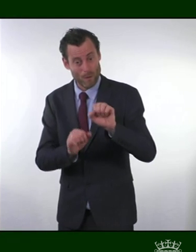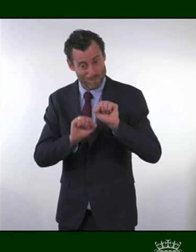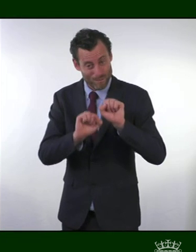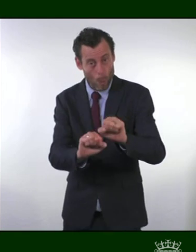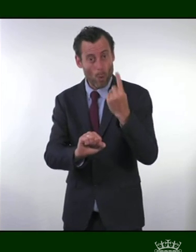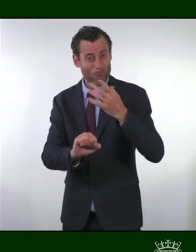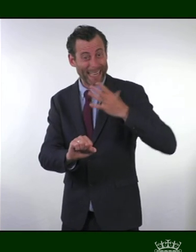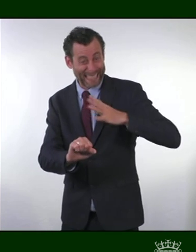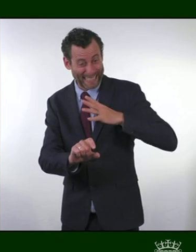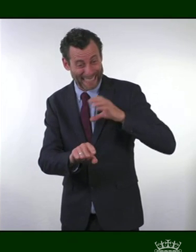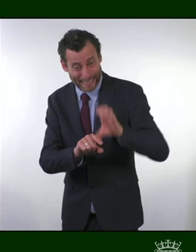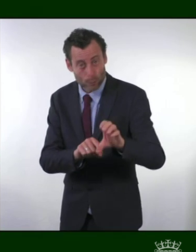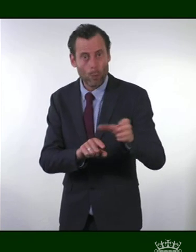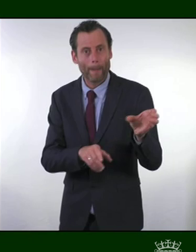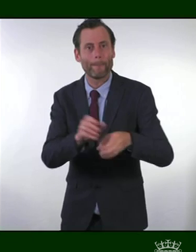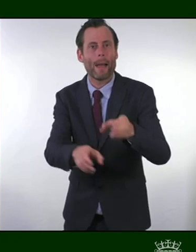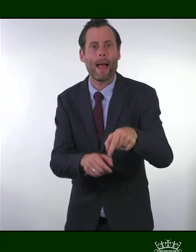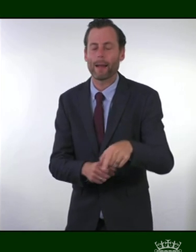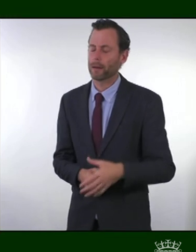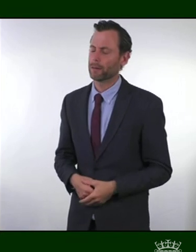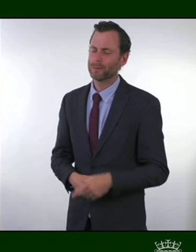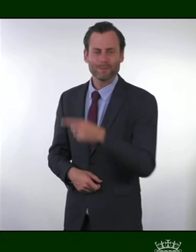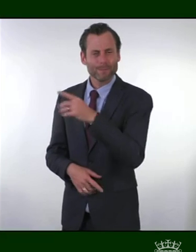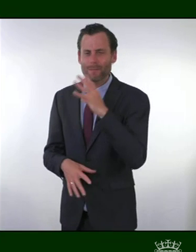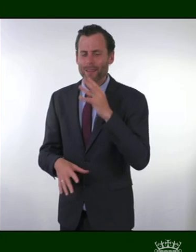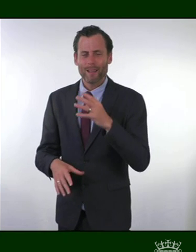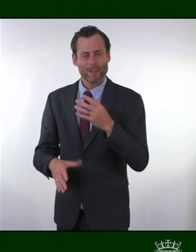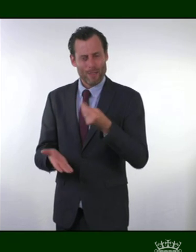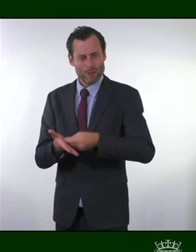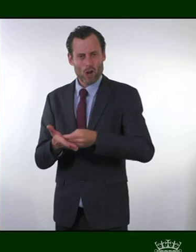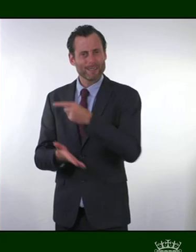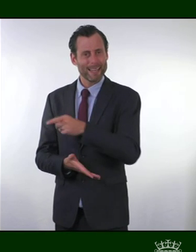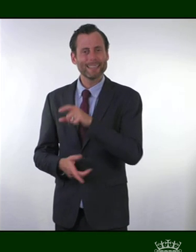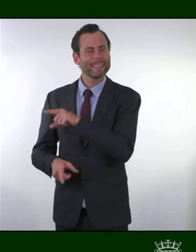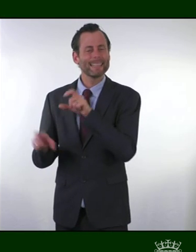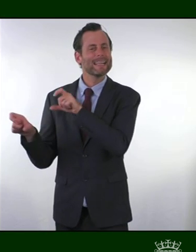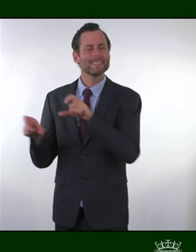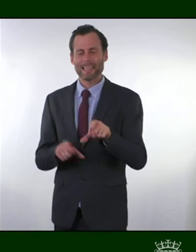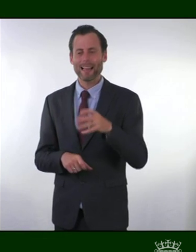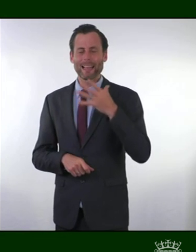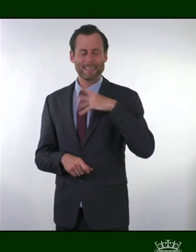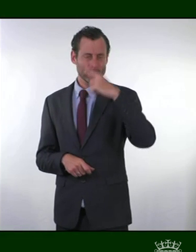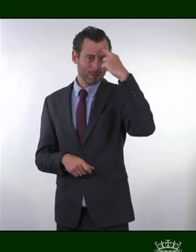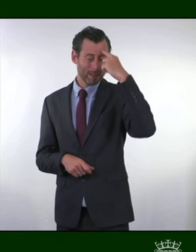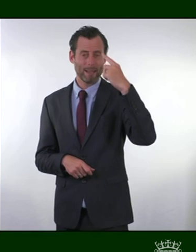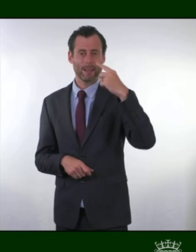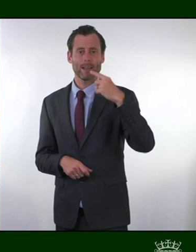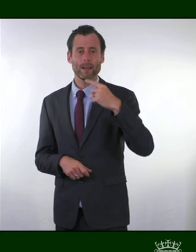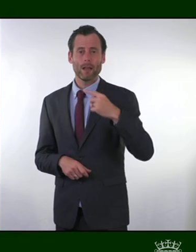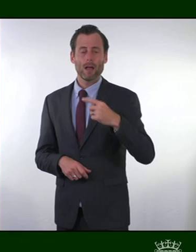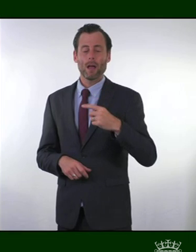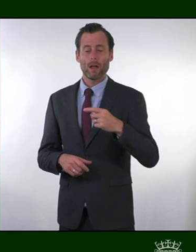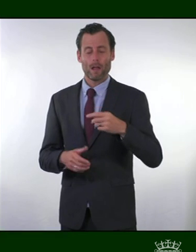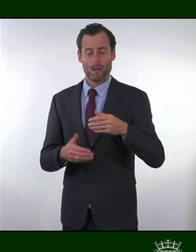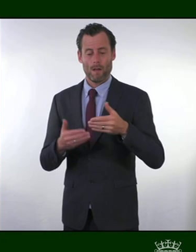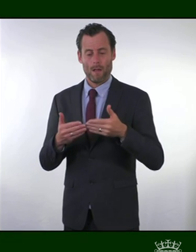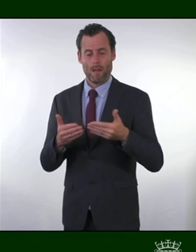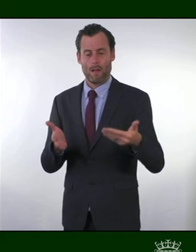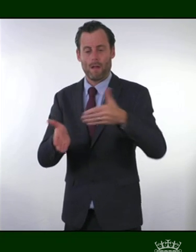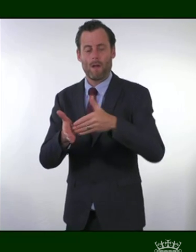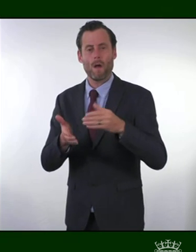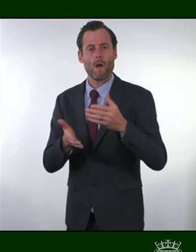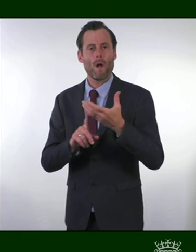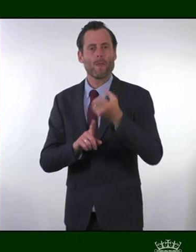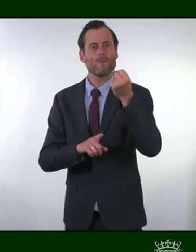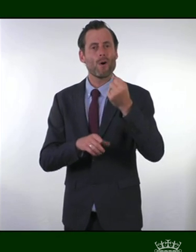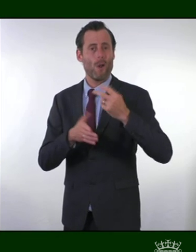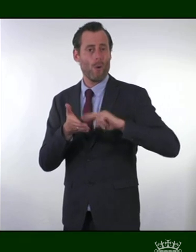Related to that, the Chancellor still needs to abandon his one-size-fits-all approach to withdrawing the job retention and self-employed schemes.